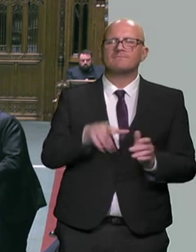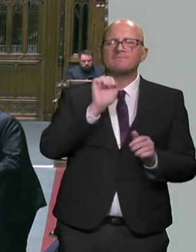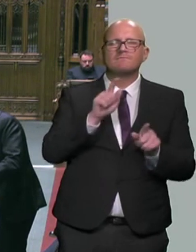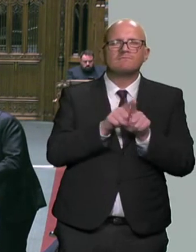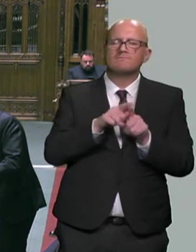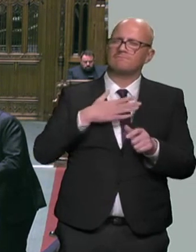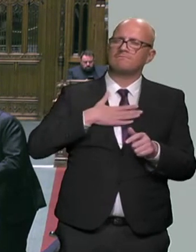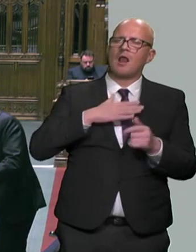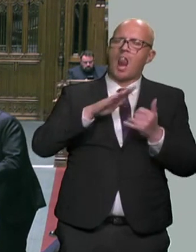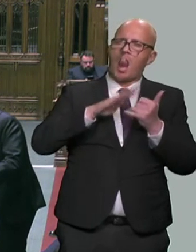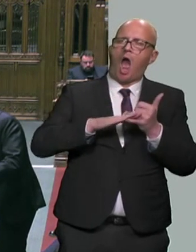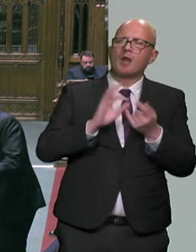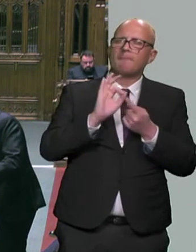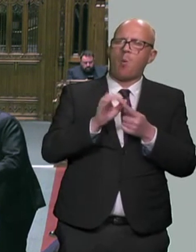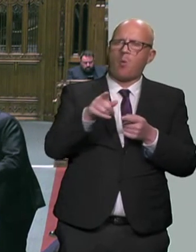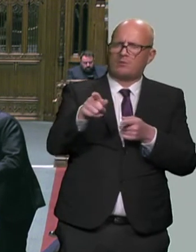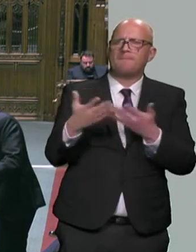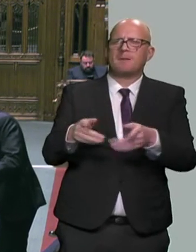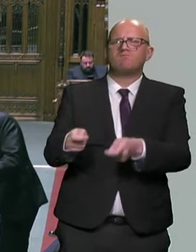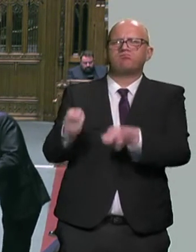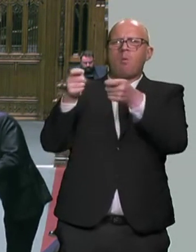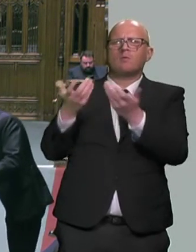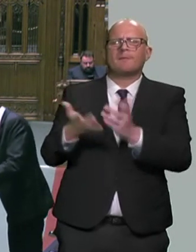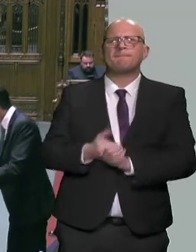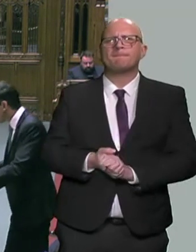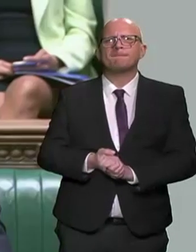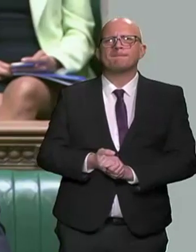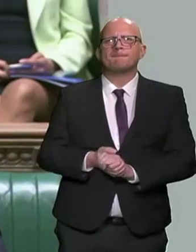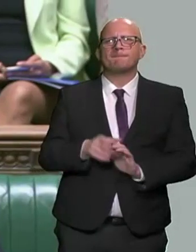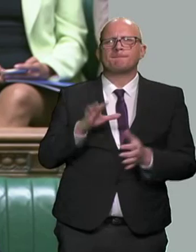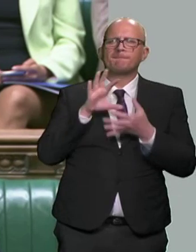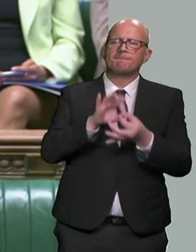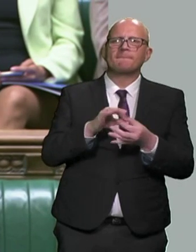The hon. Lady made a point about businesses.